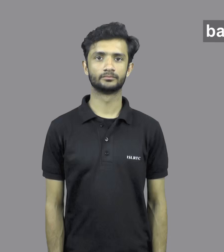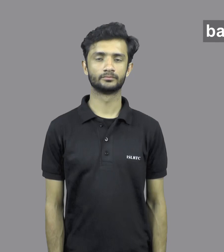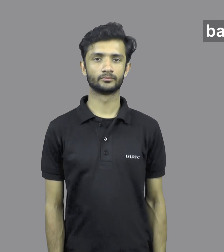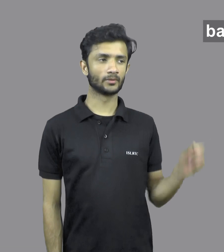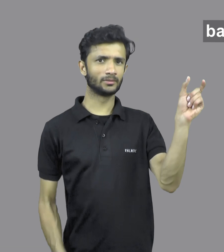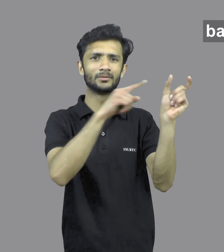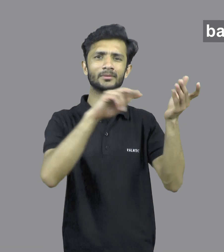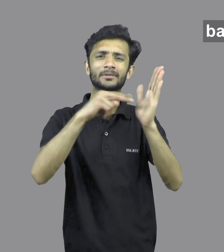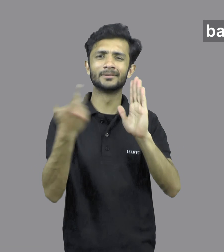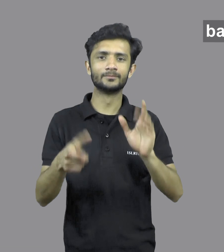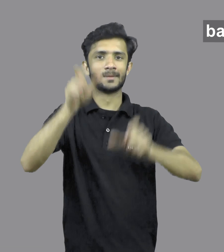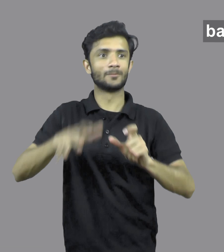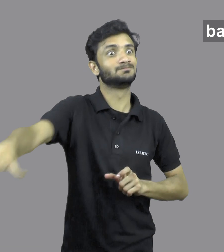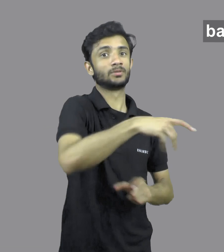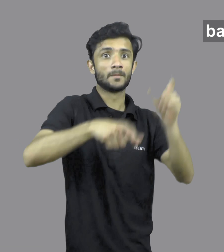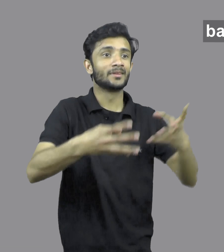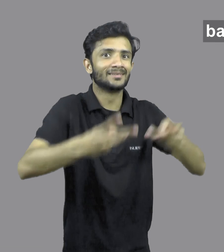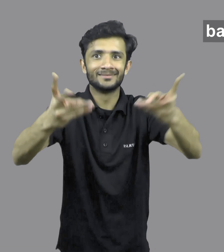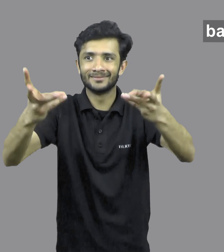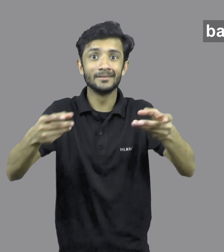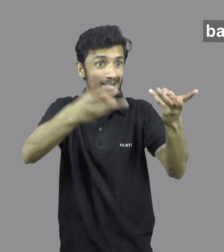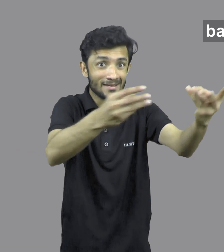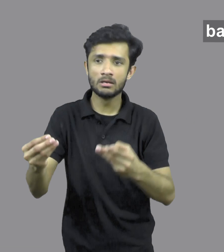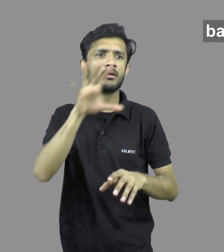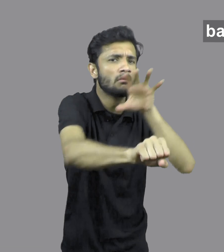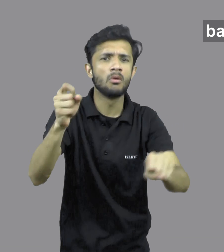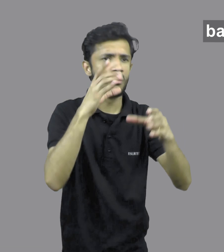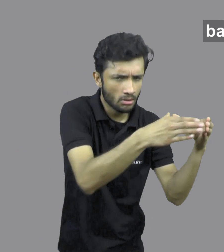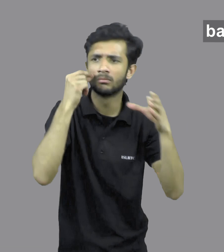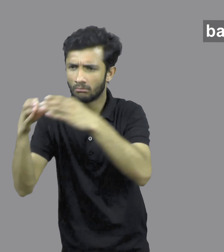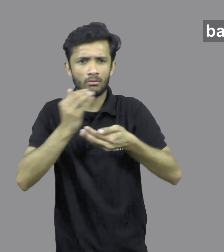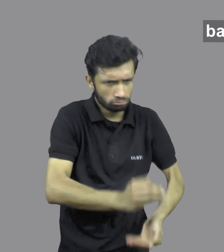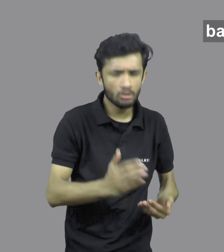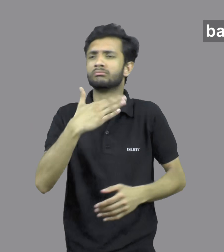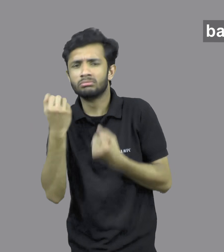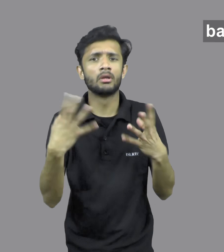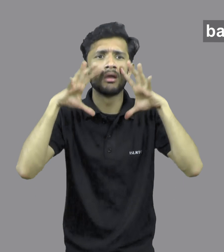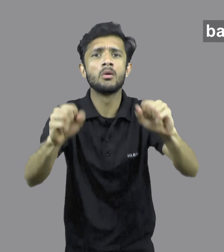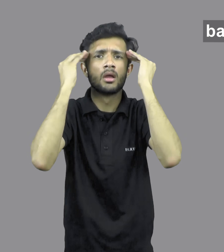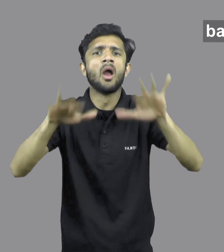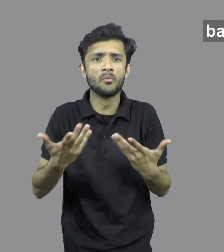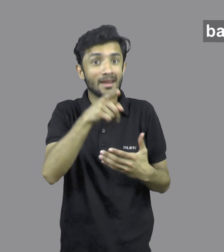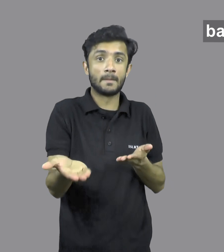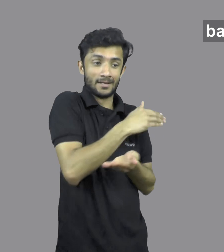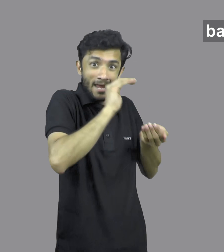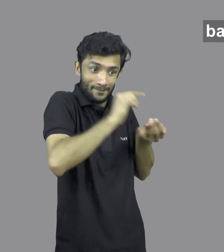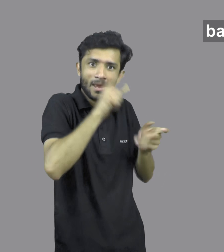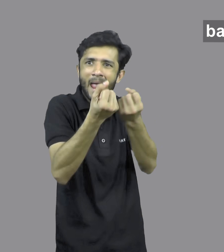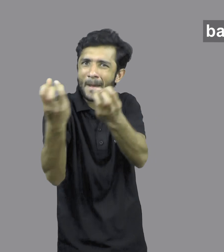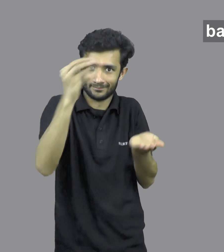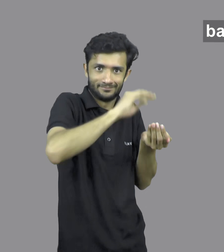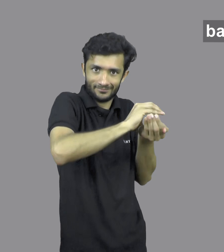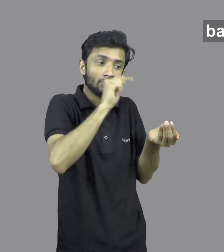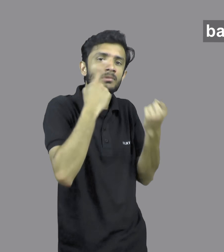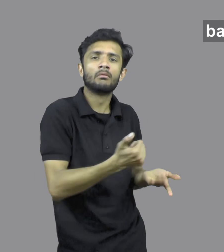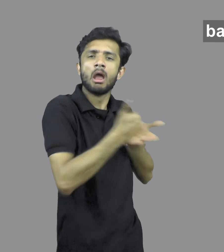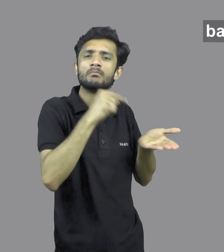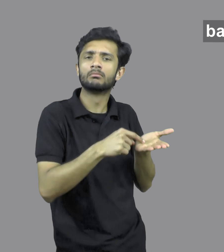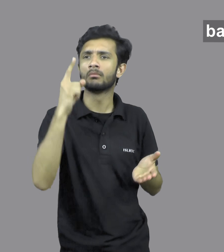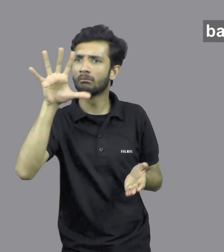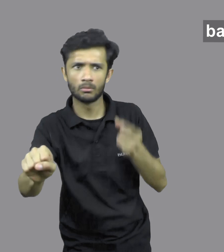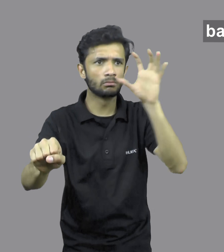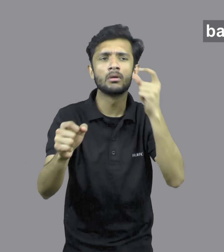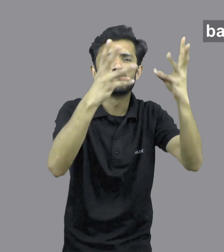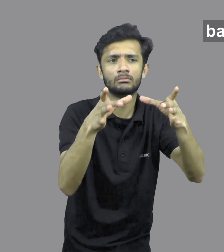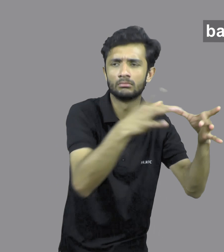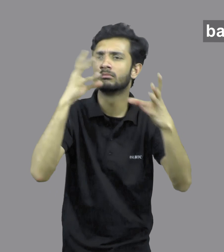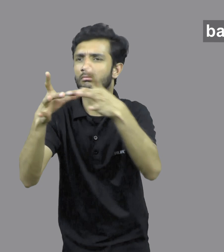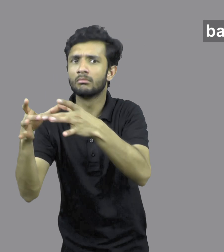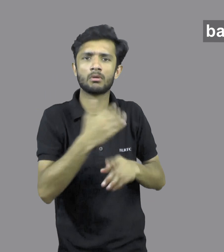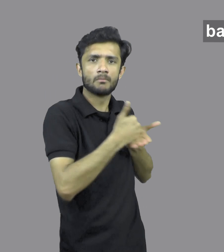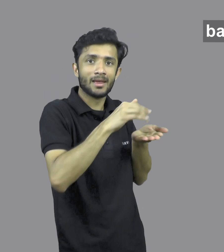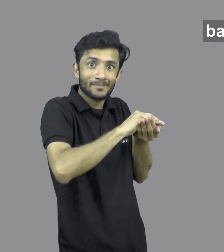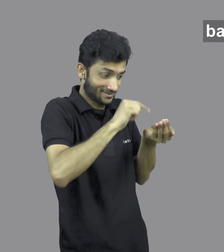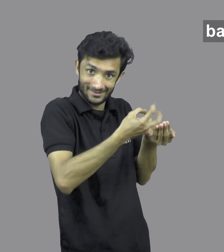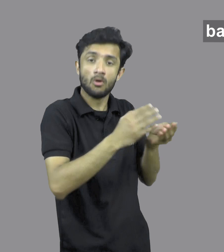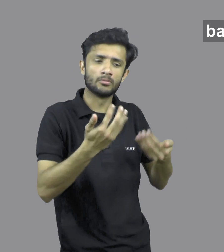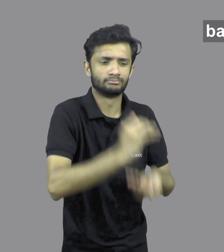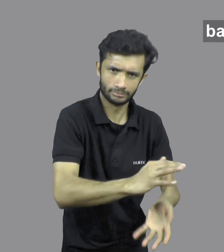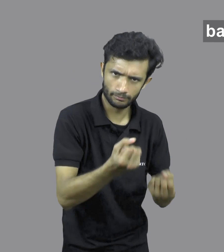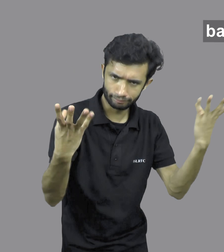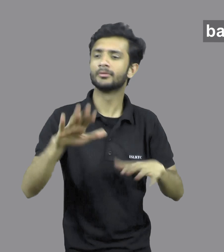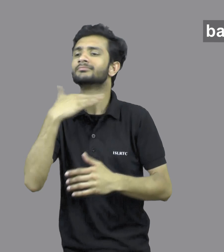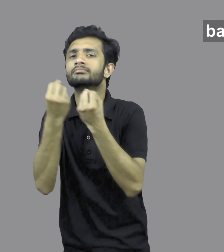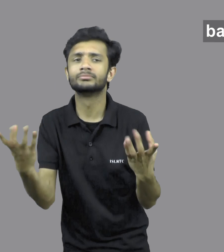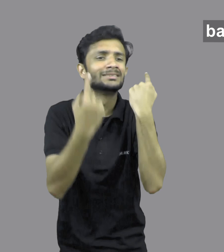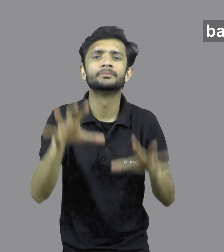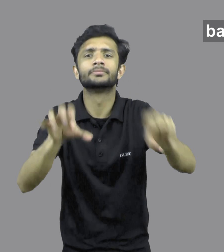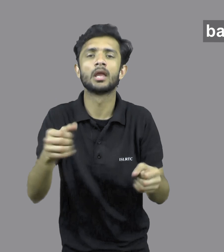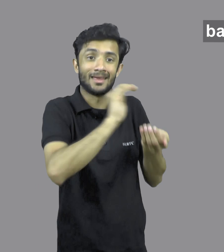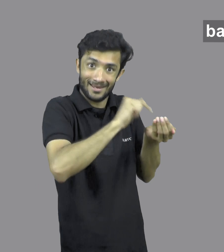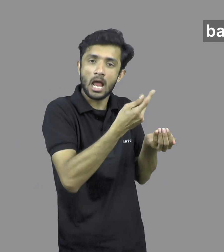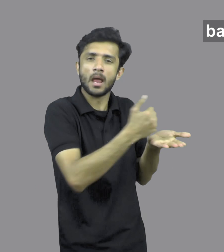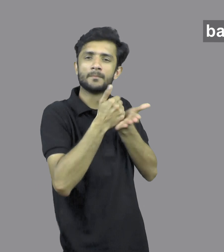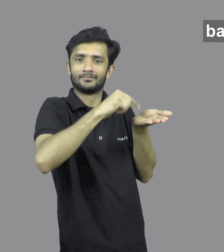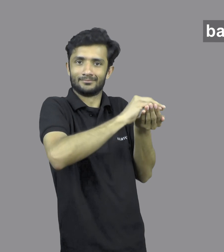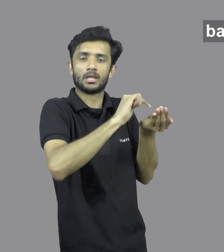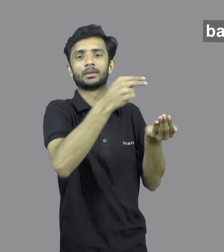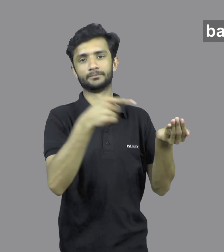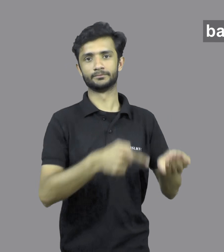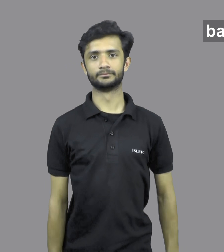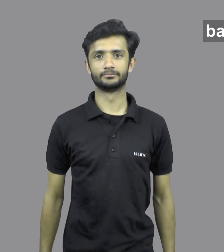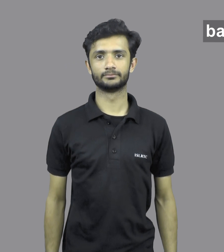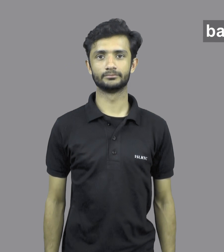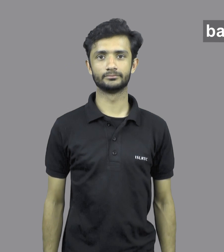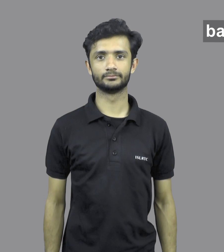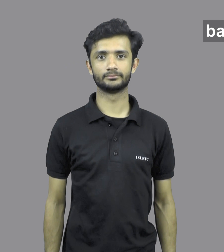Base Population